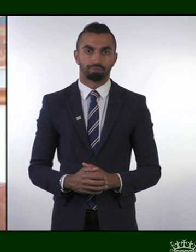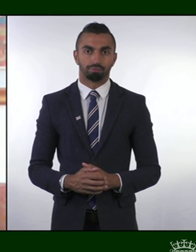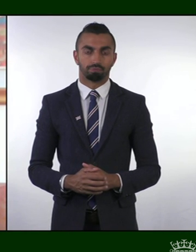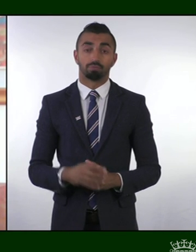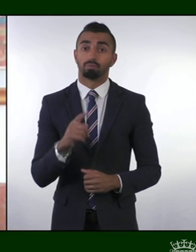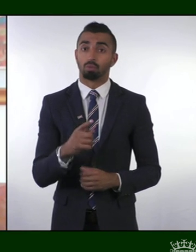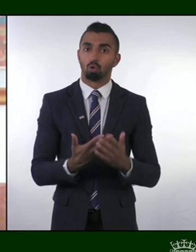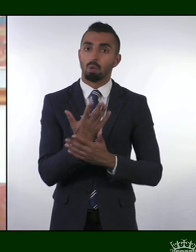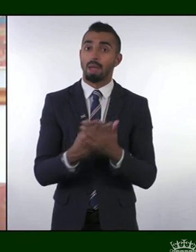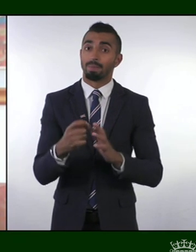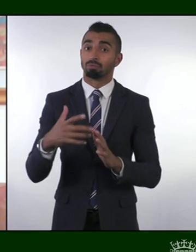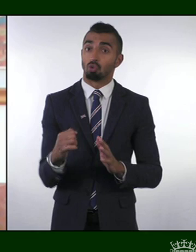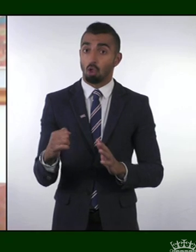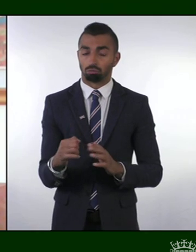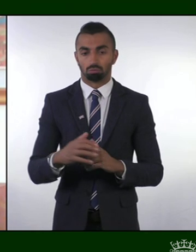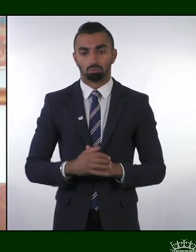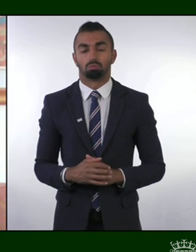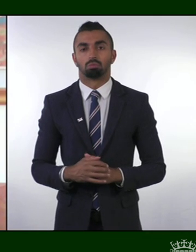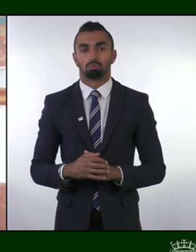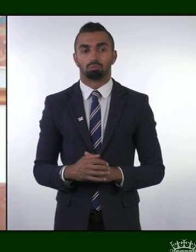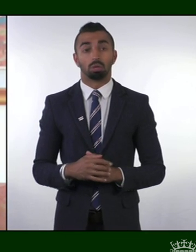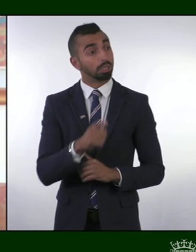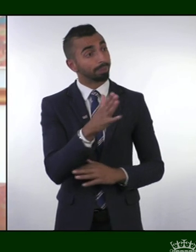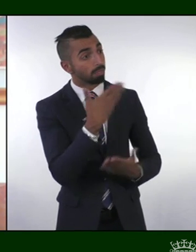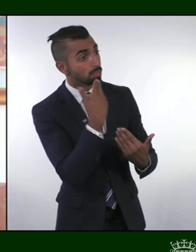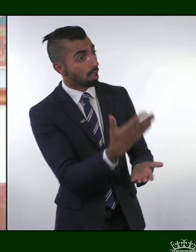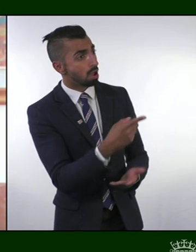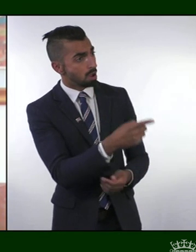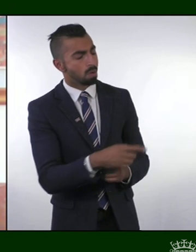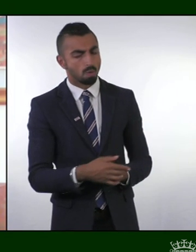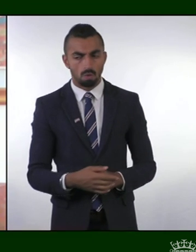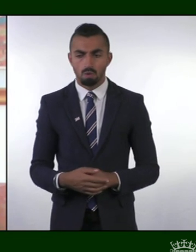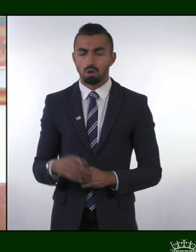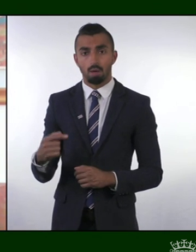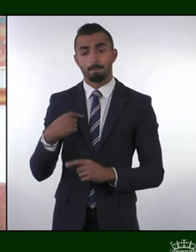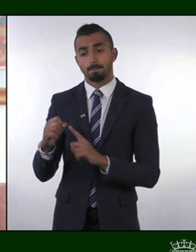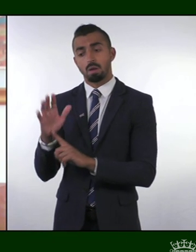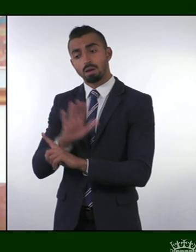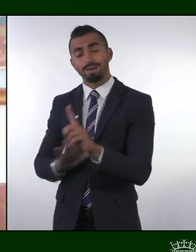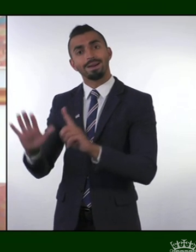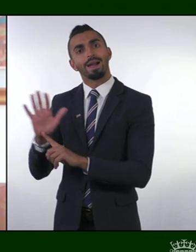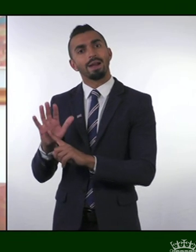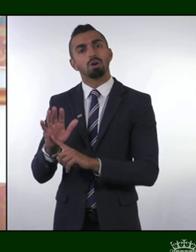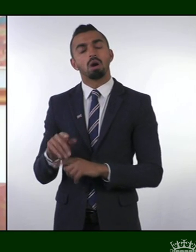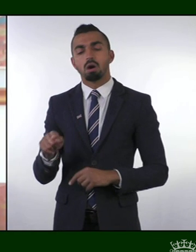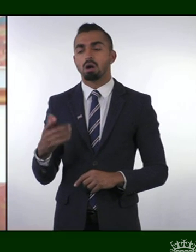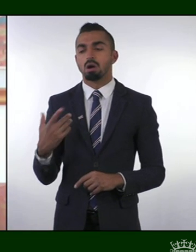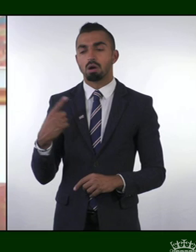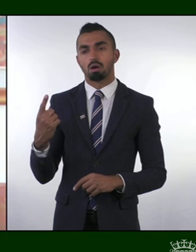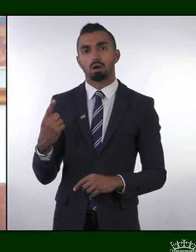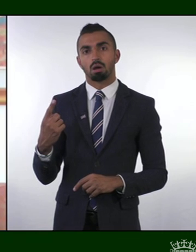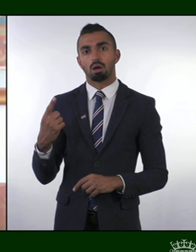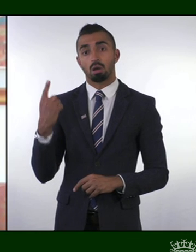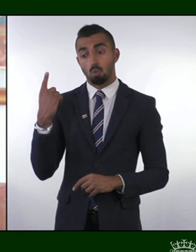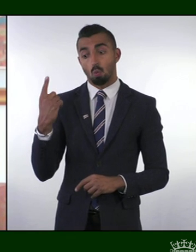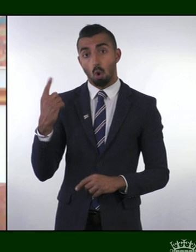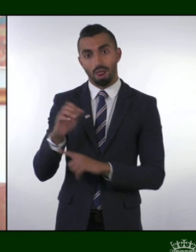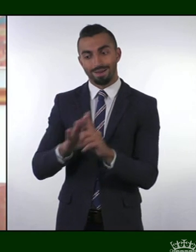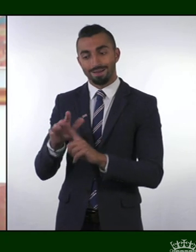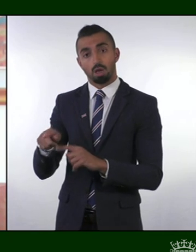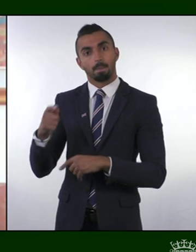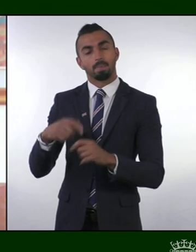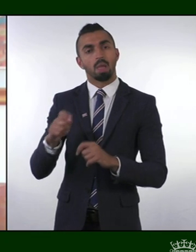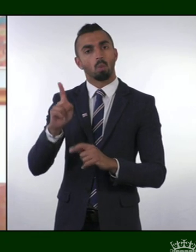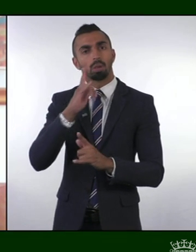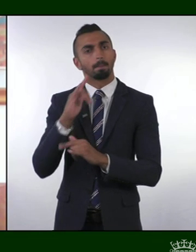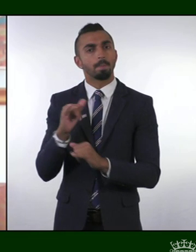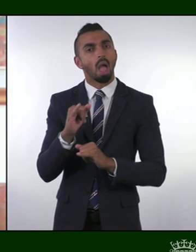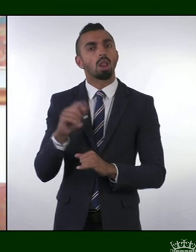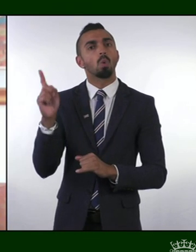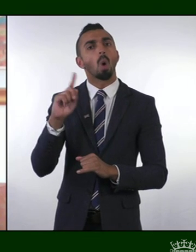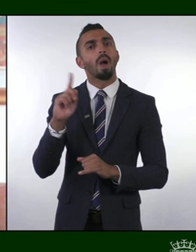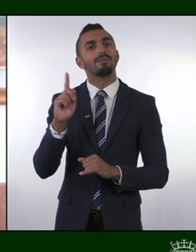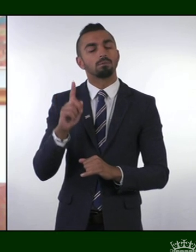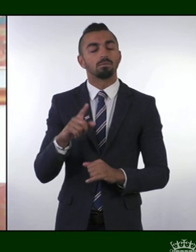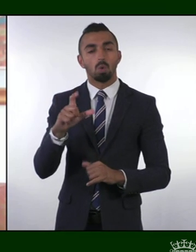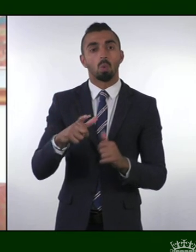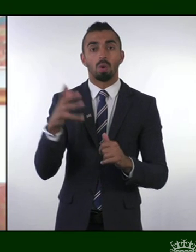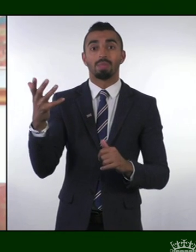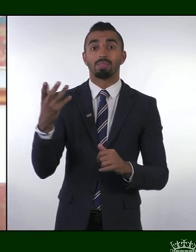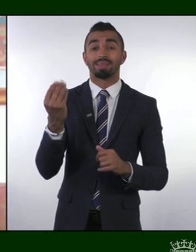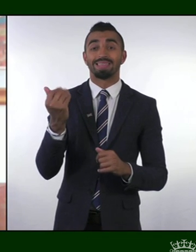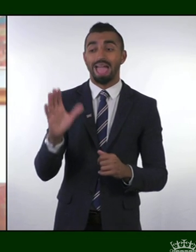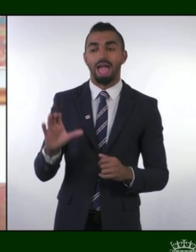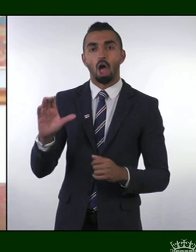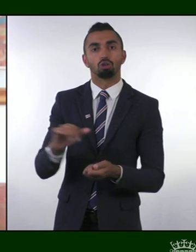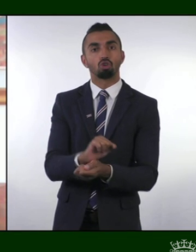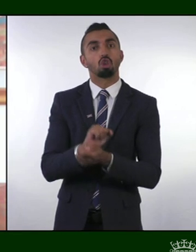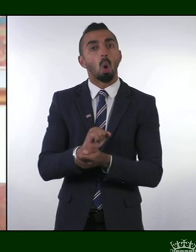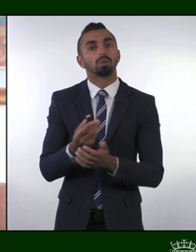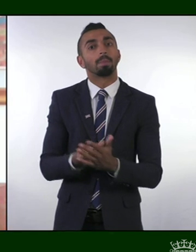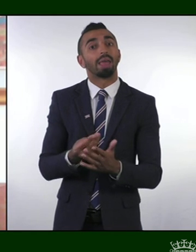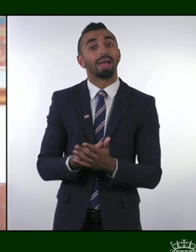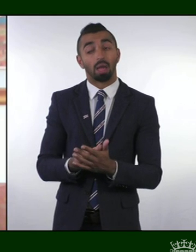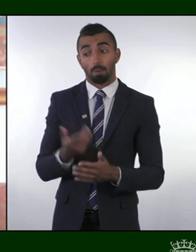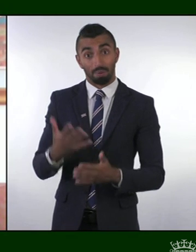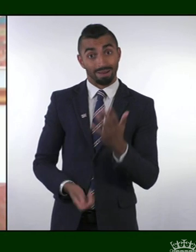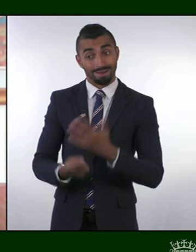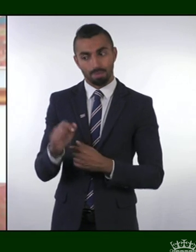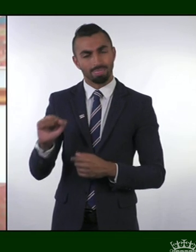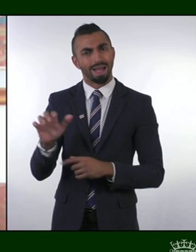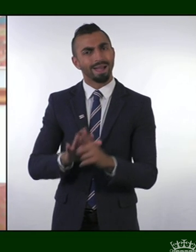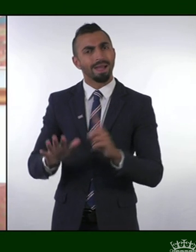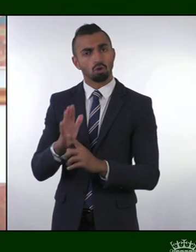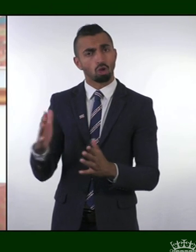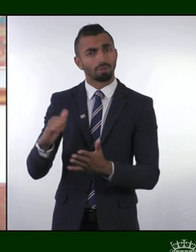The community access to cash scheme recently announced at Cambuslang in my constituency is going to become one of the pilot areas, bringing back much needed payment facilities to our community, which has lost several bank branches.